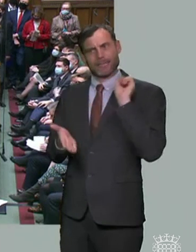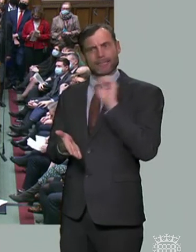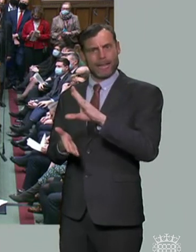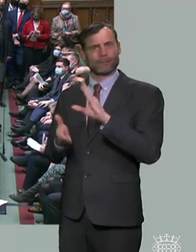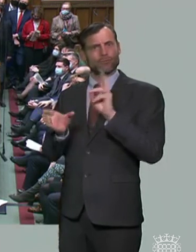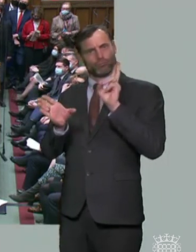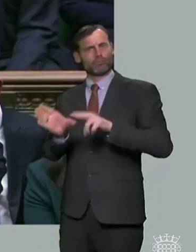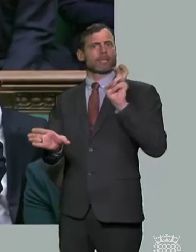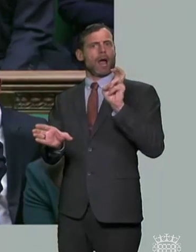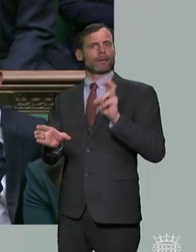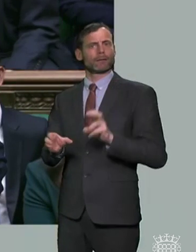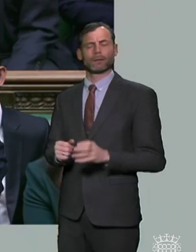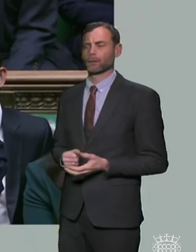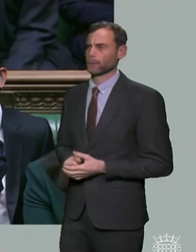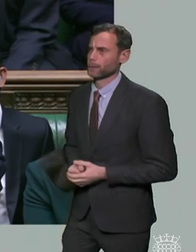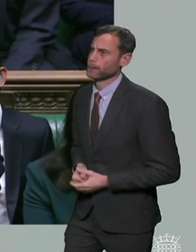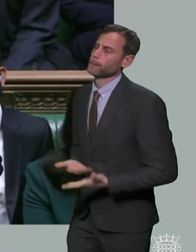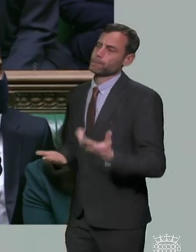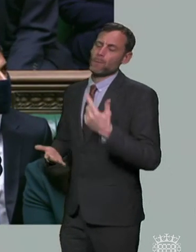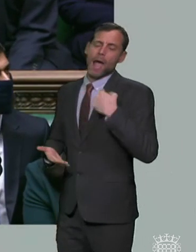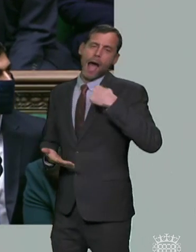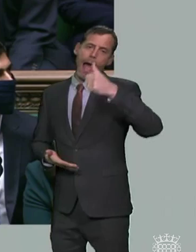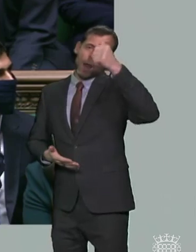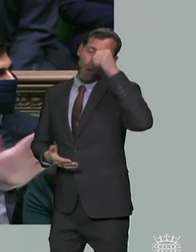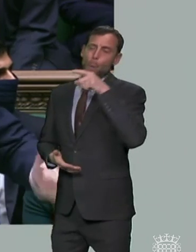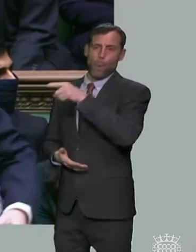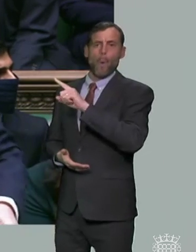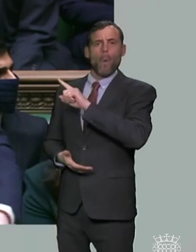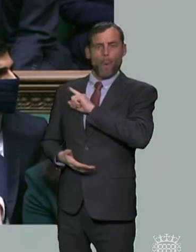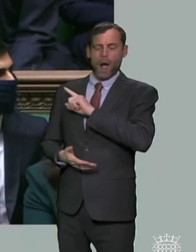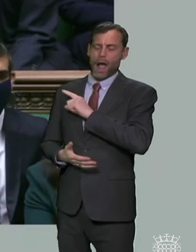and learned Gentleman continues to politicise—